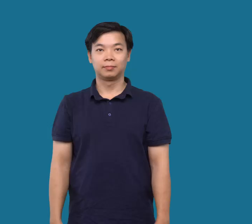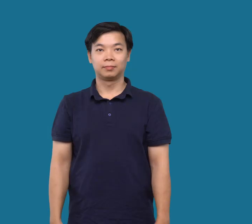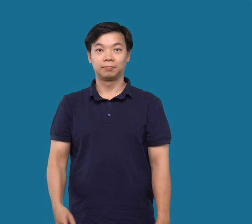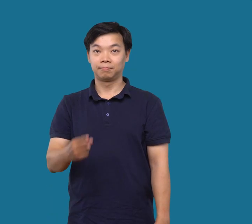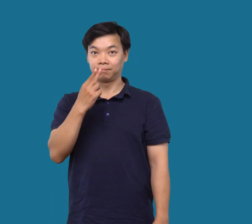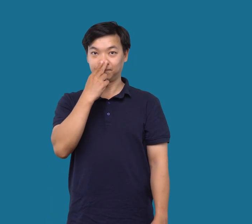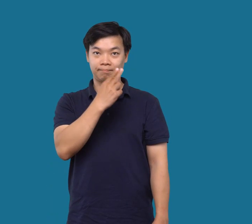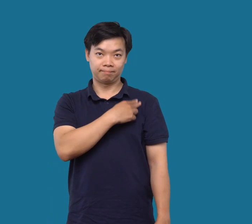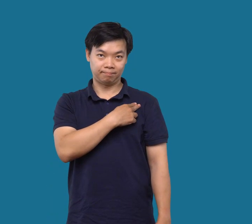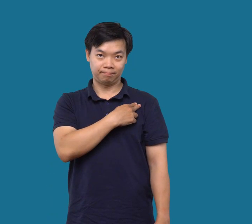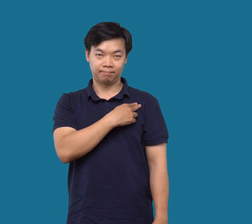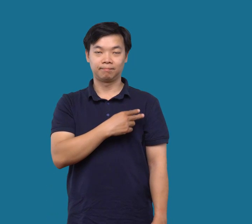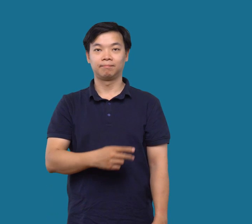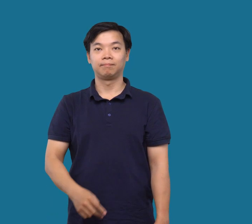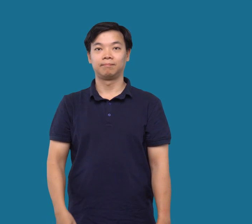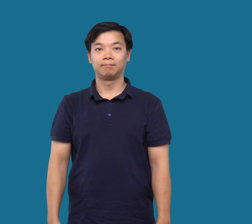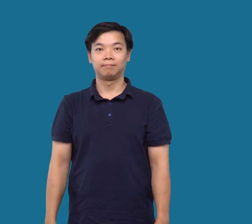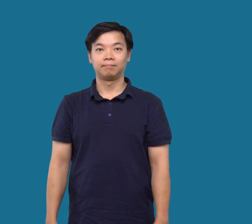nước Việt nam